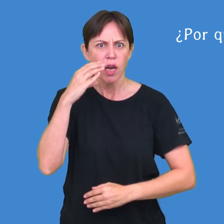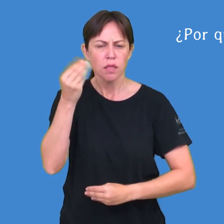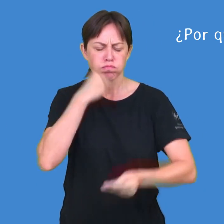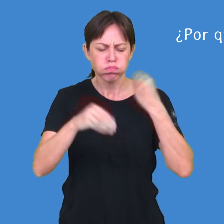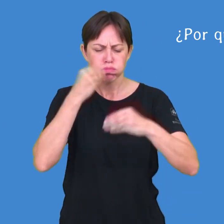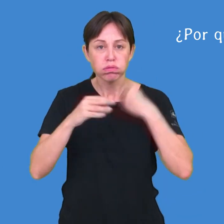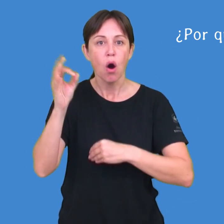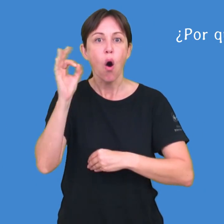comer